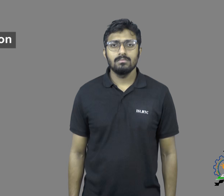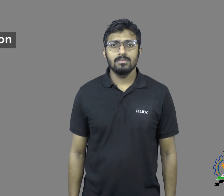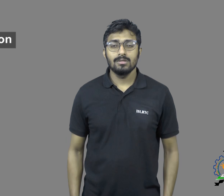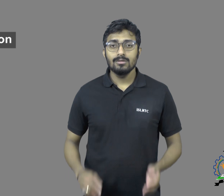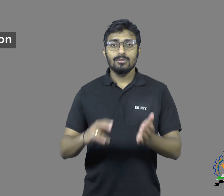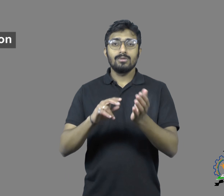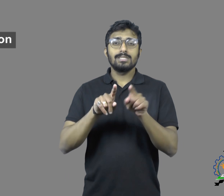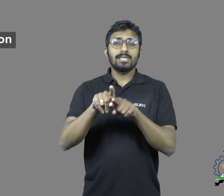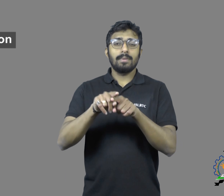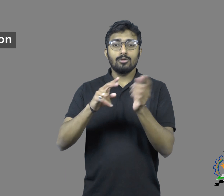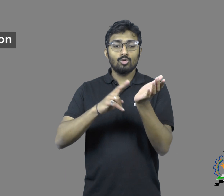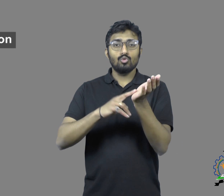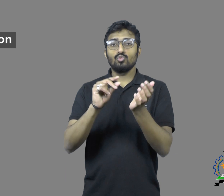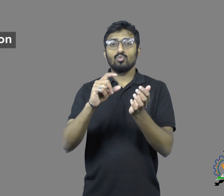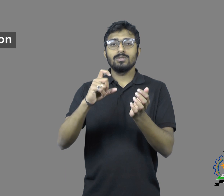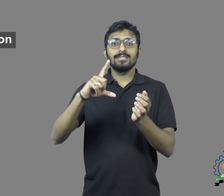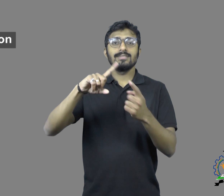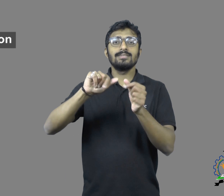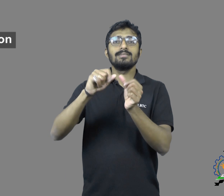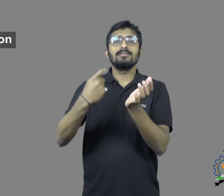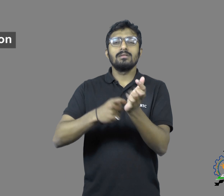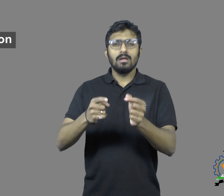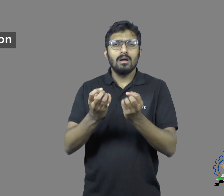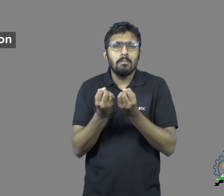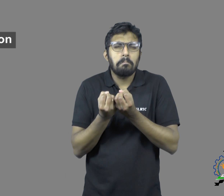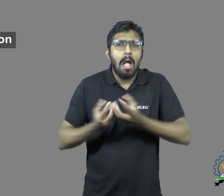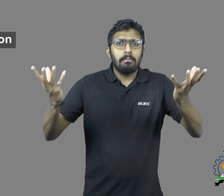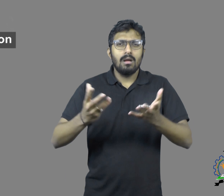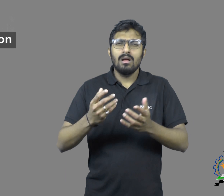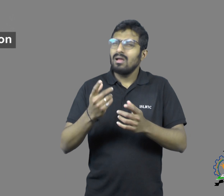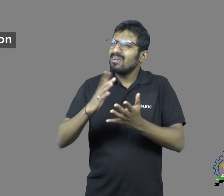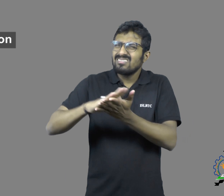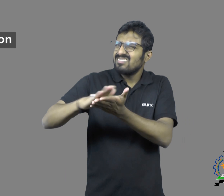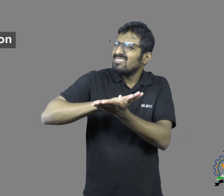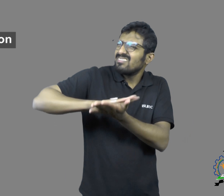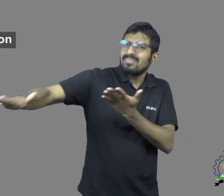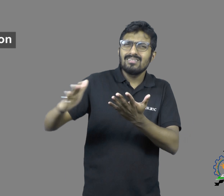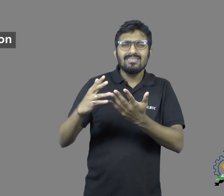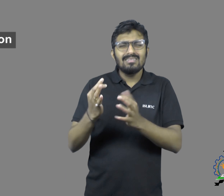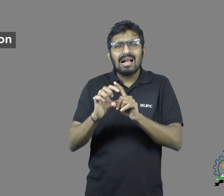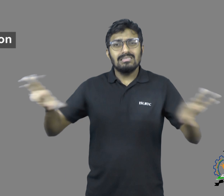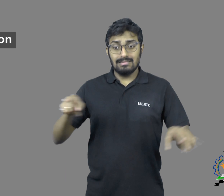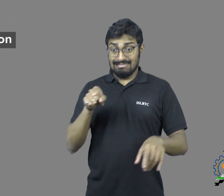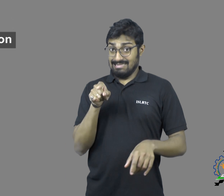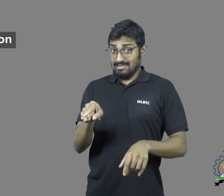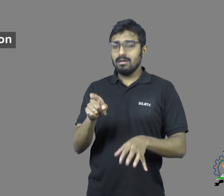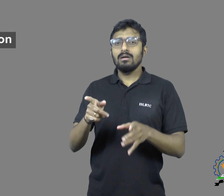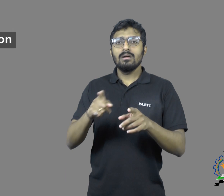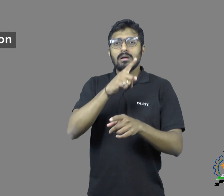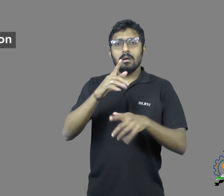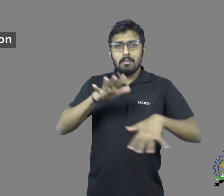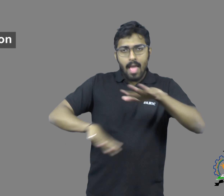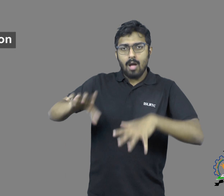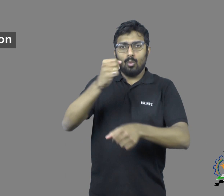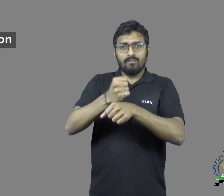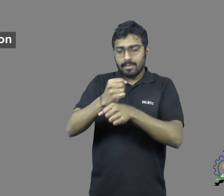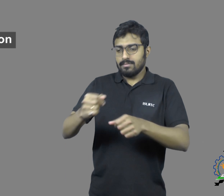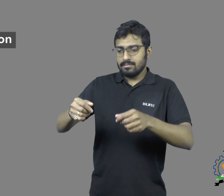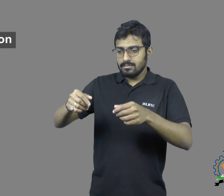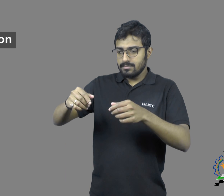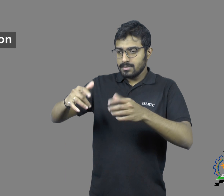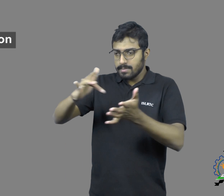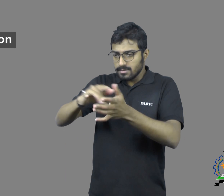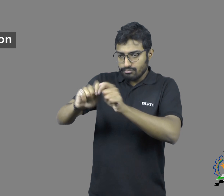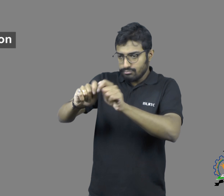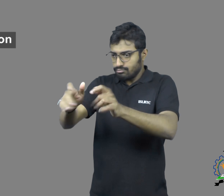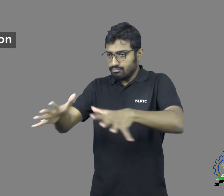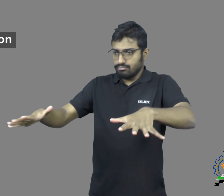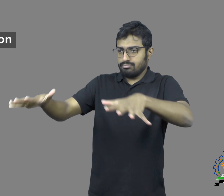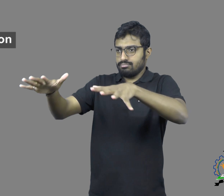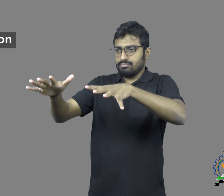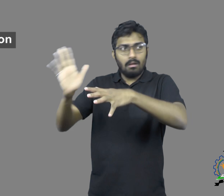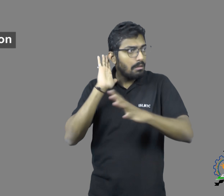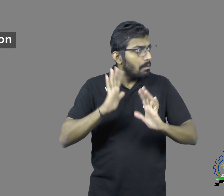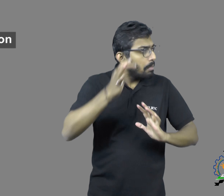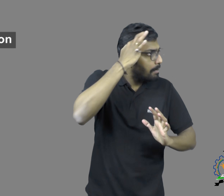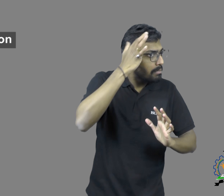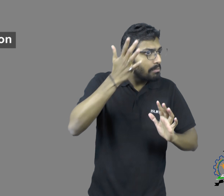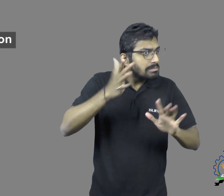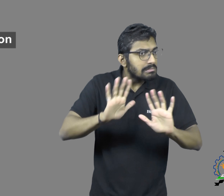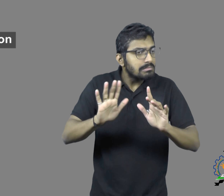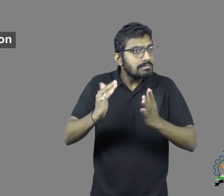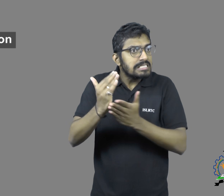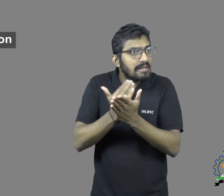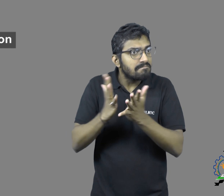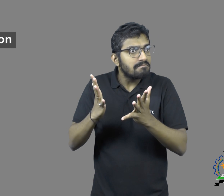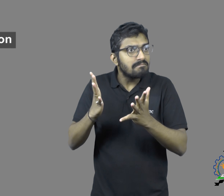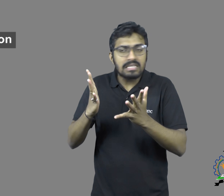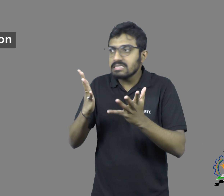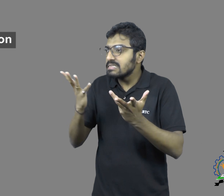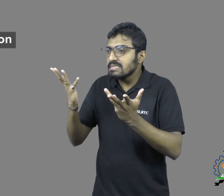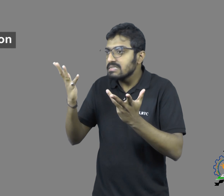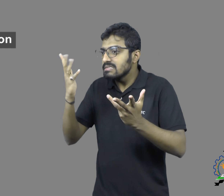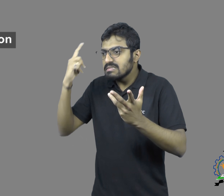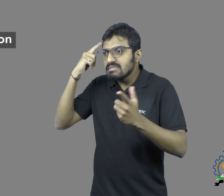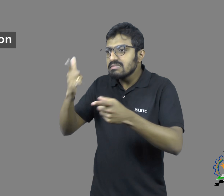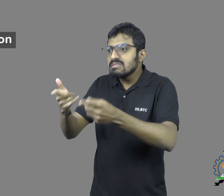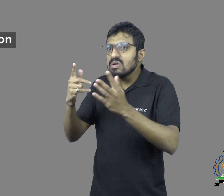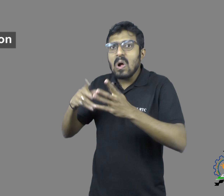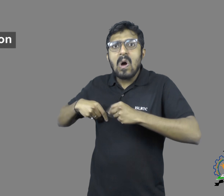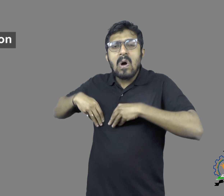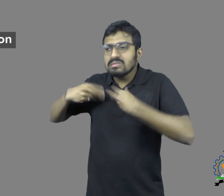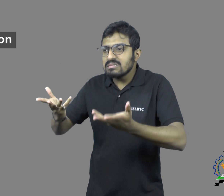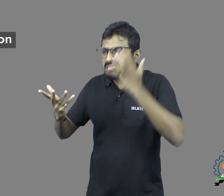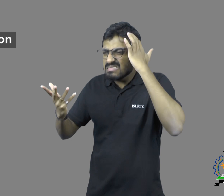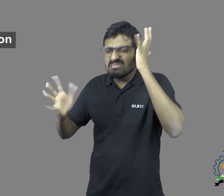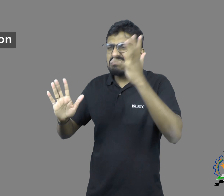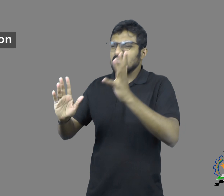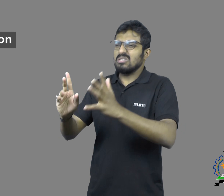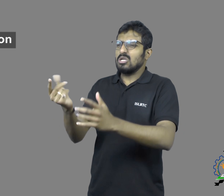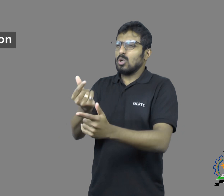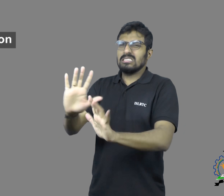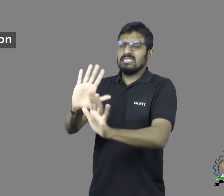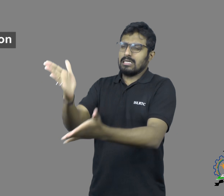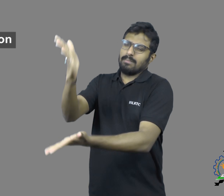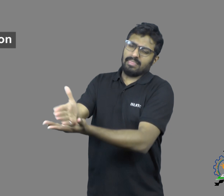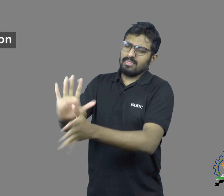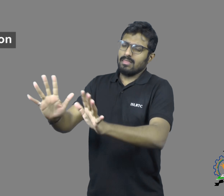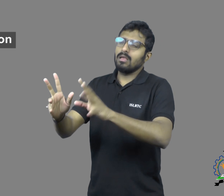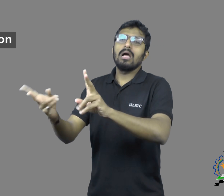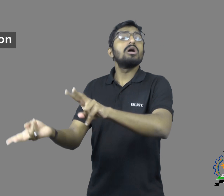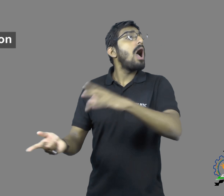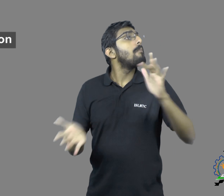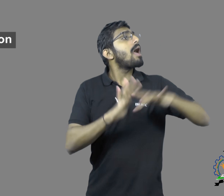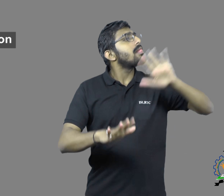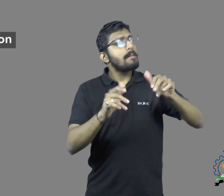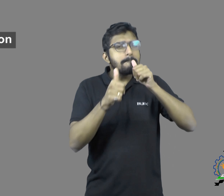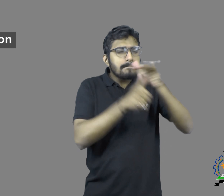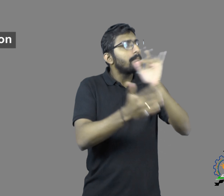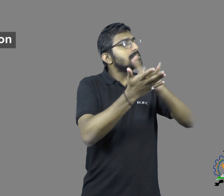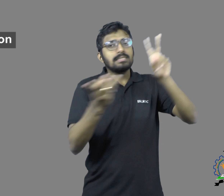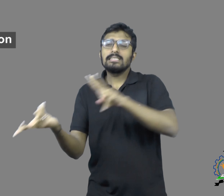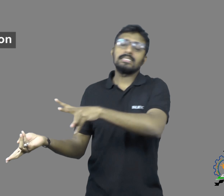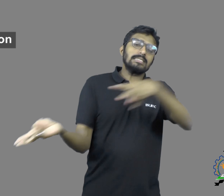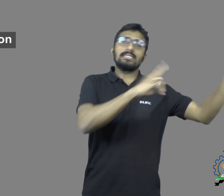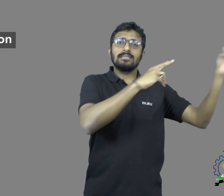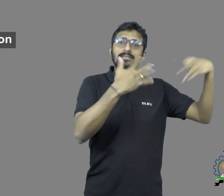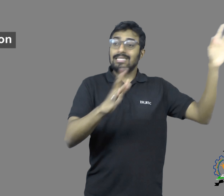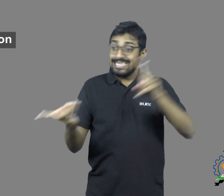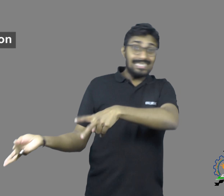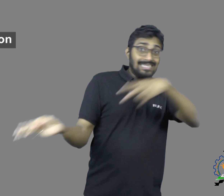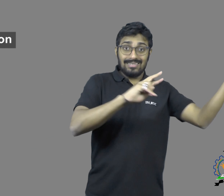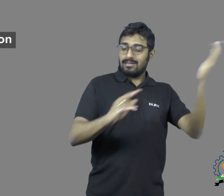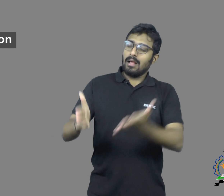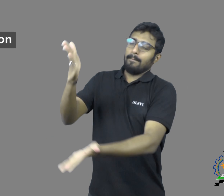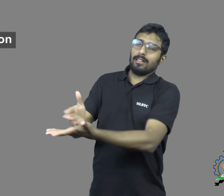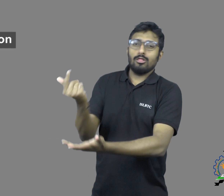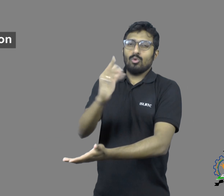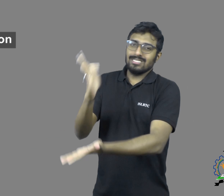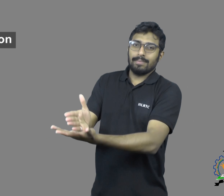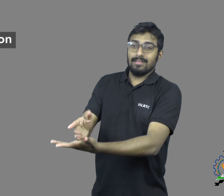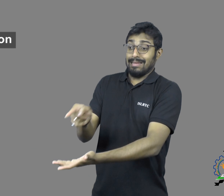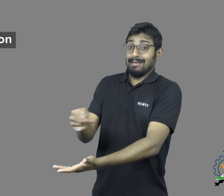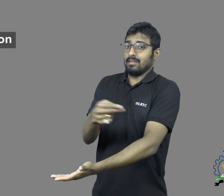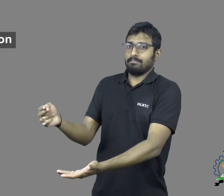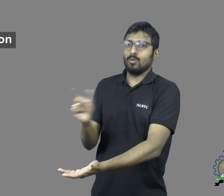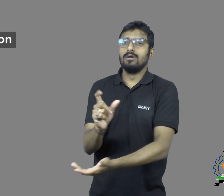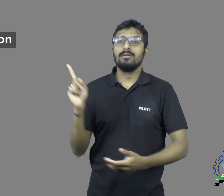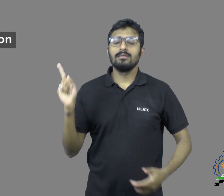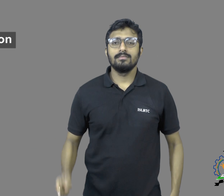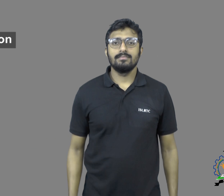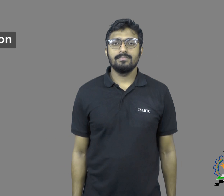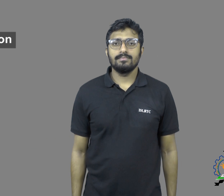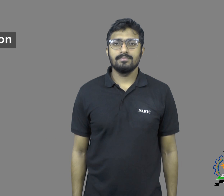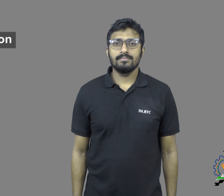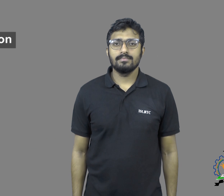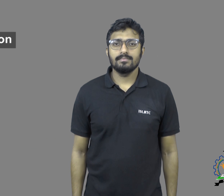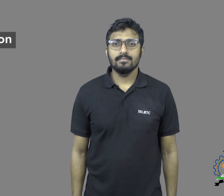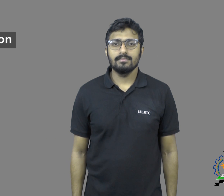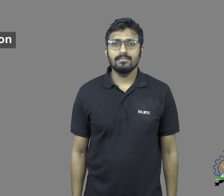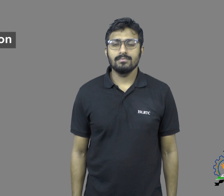Decommission